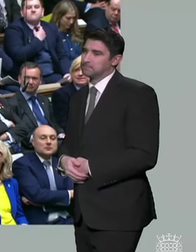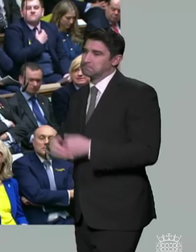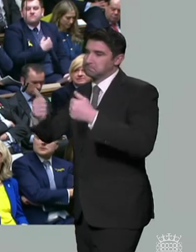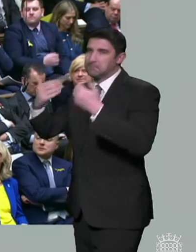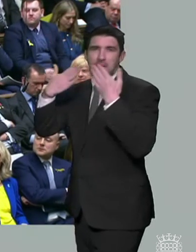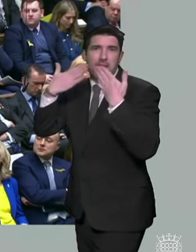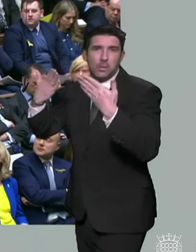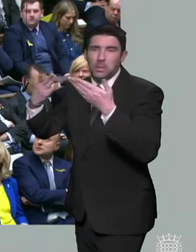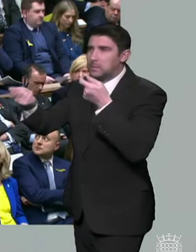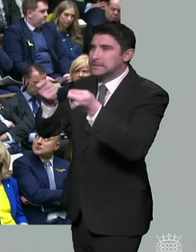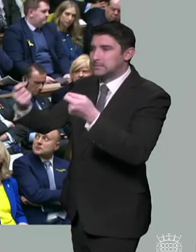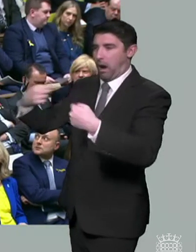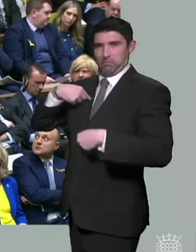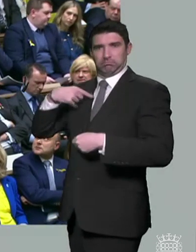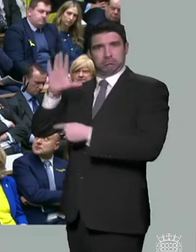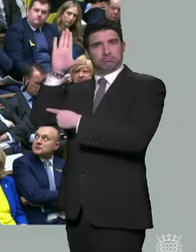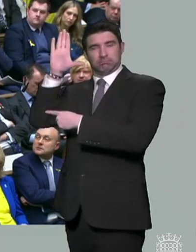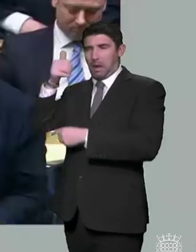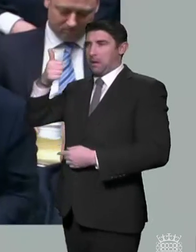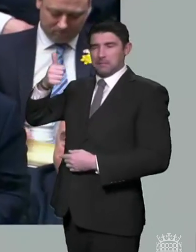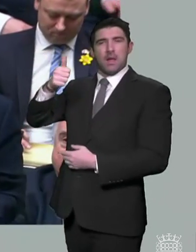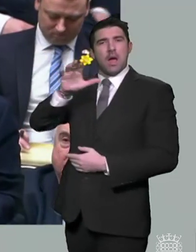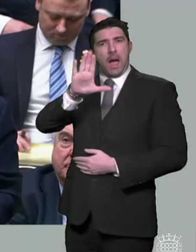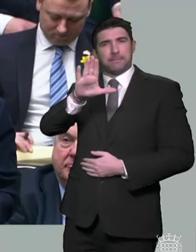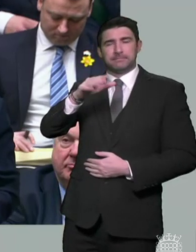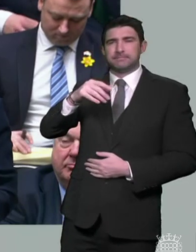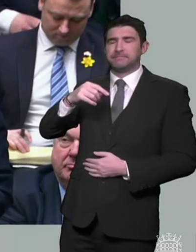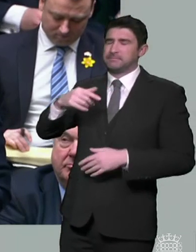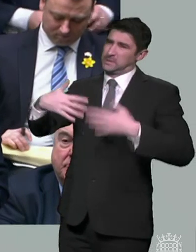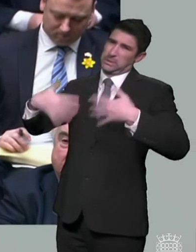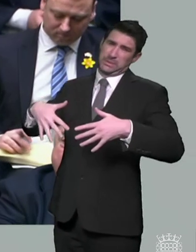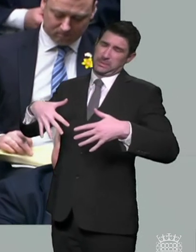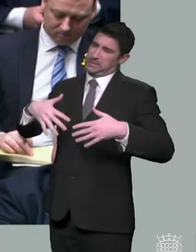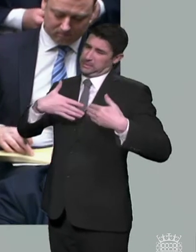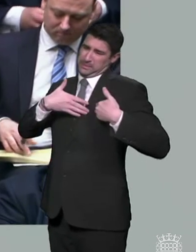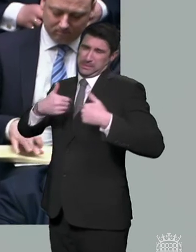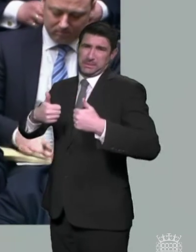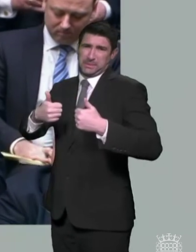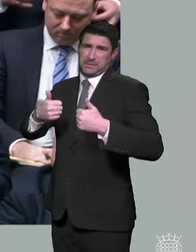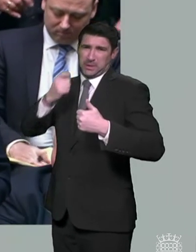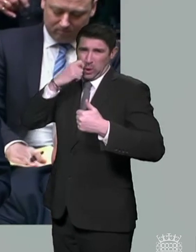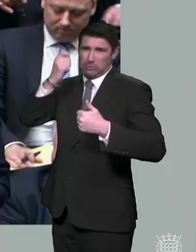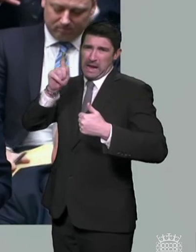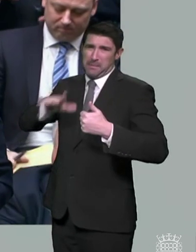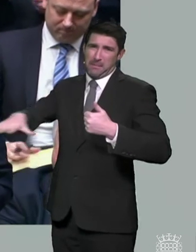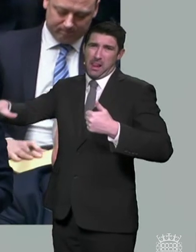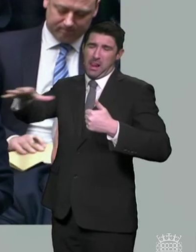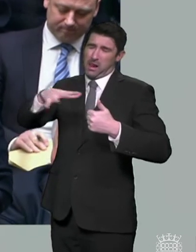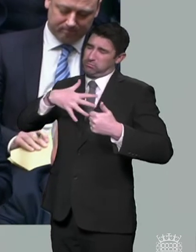First, may I say how brave the Ukrainian people are and that they have the full support of the whole House?